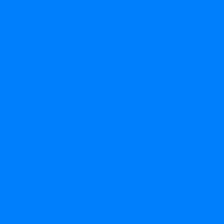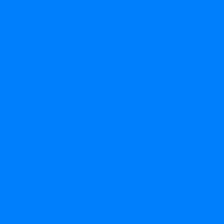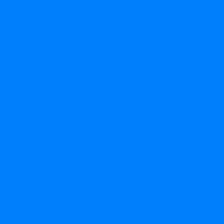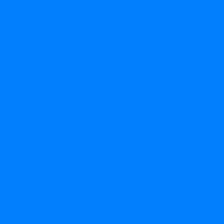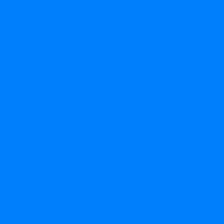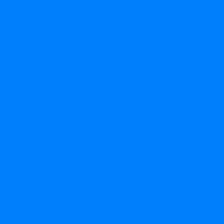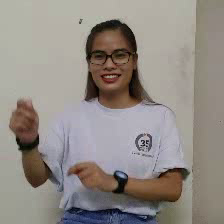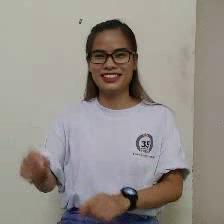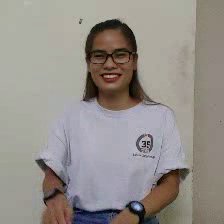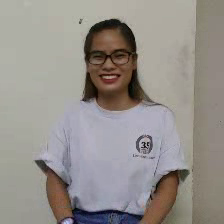Cho